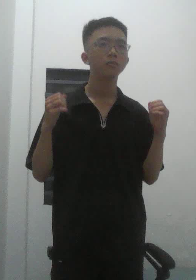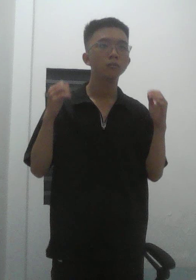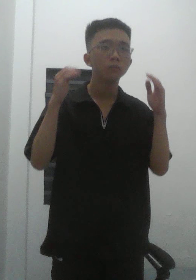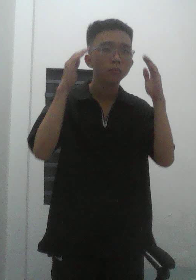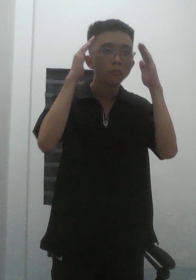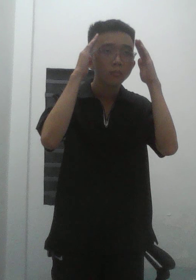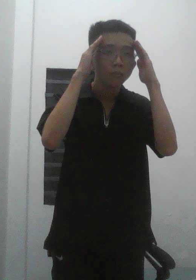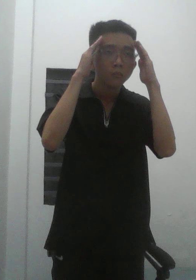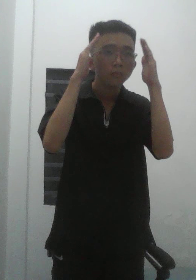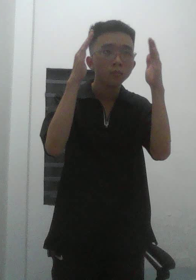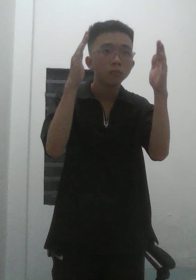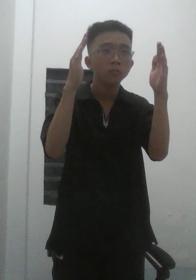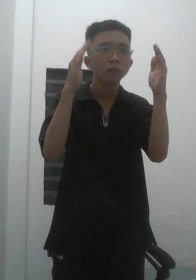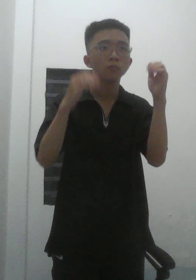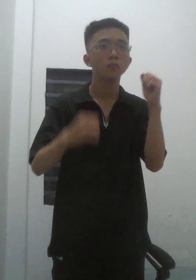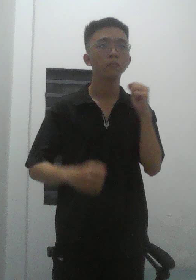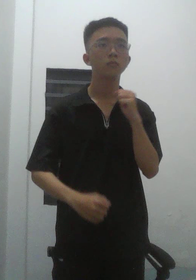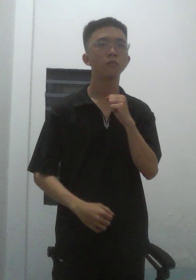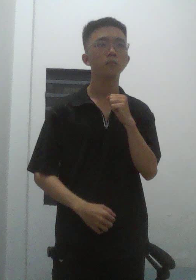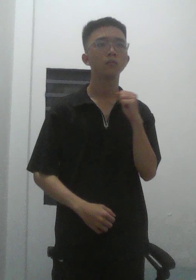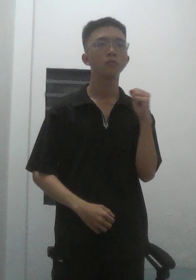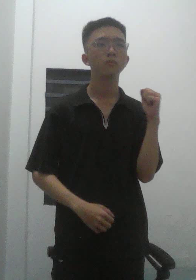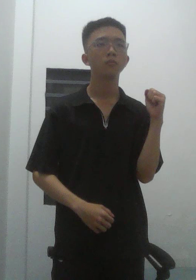khong quan tam